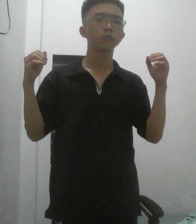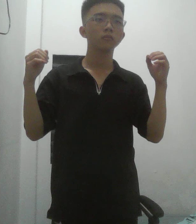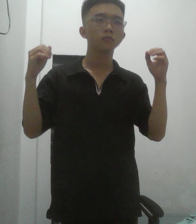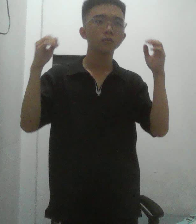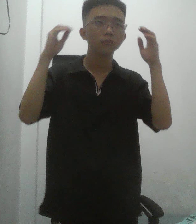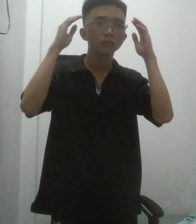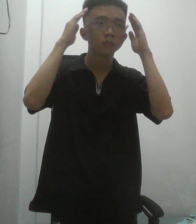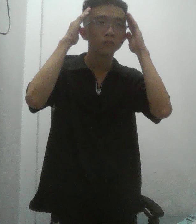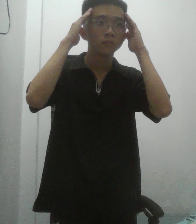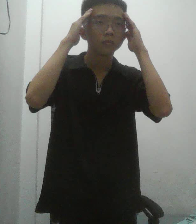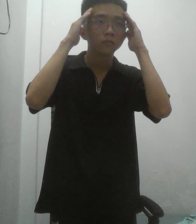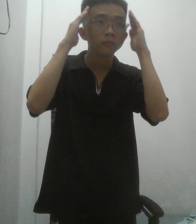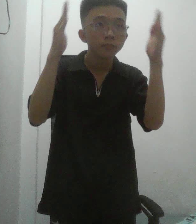quan tam